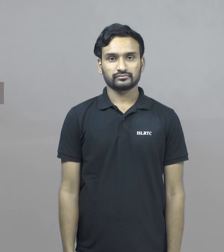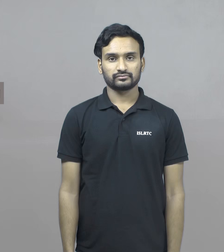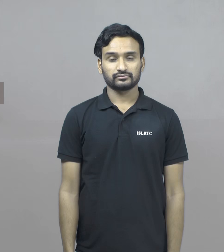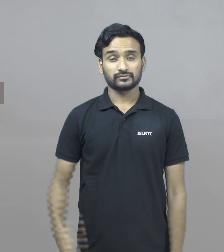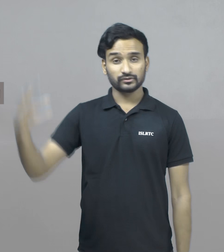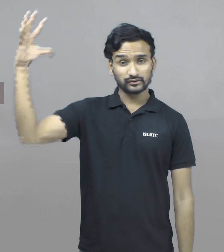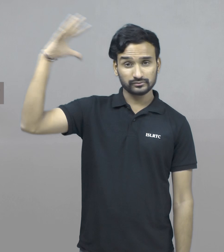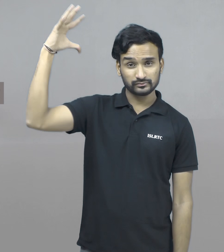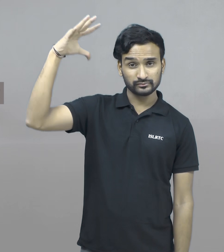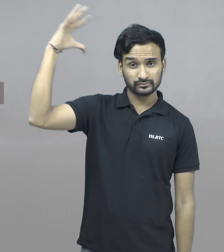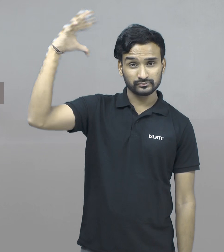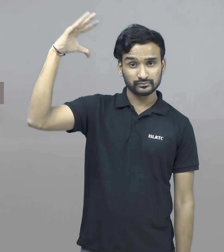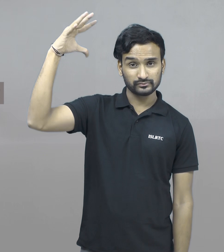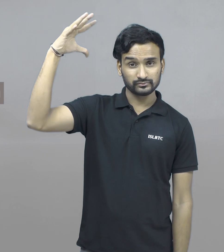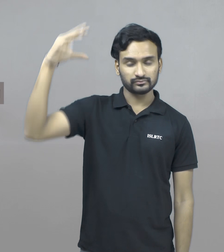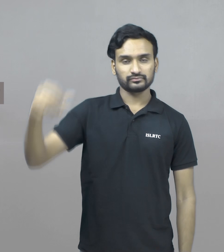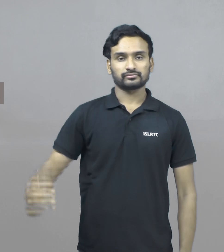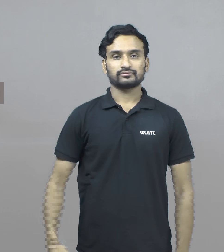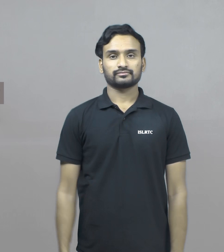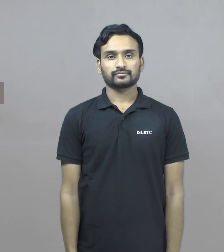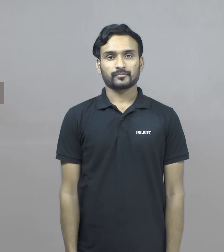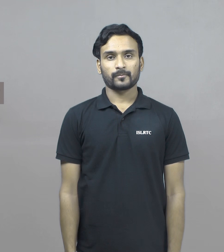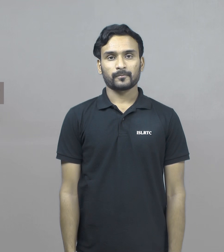Noon